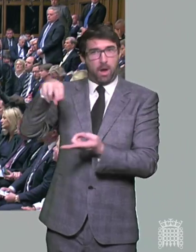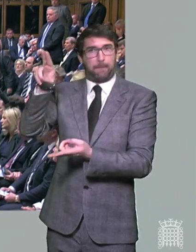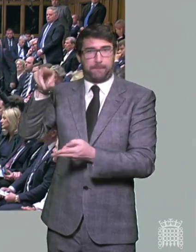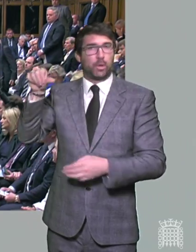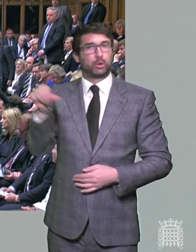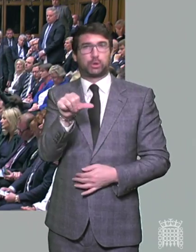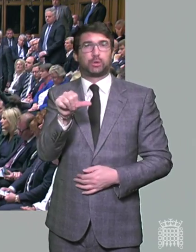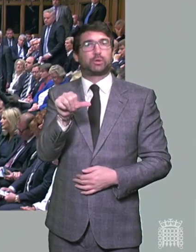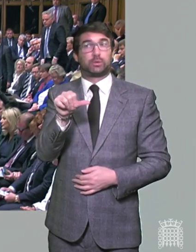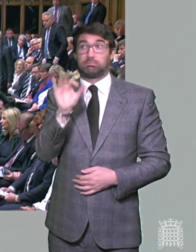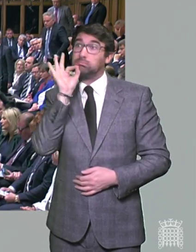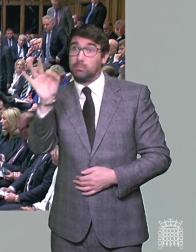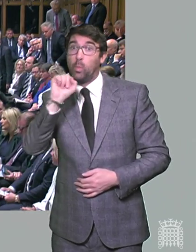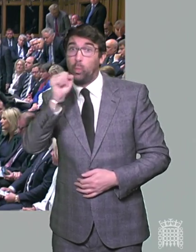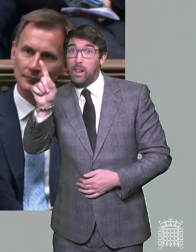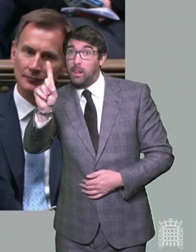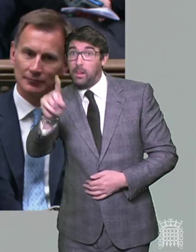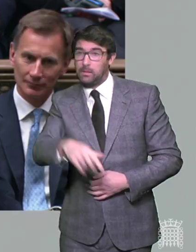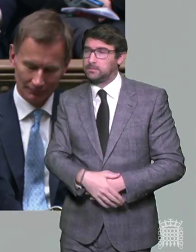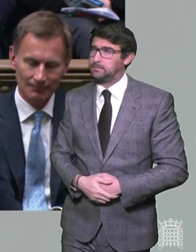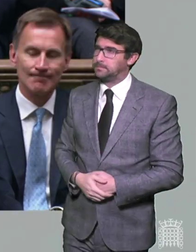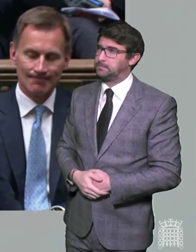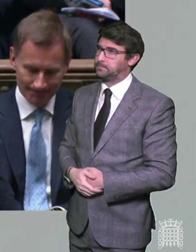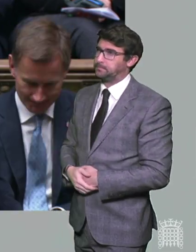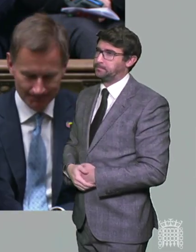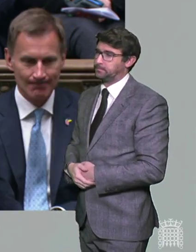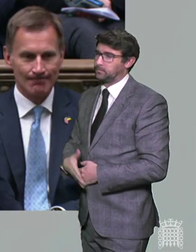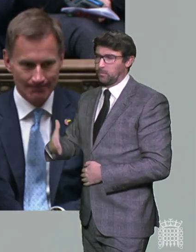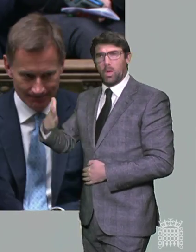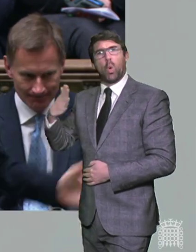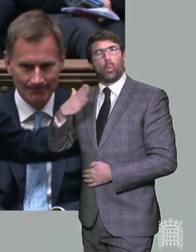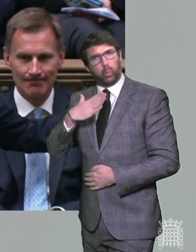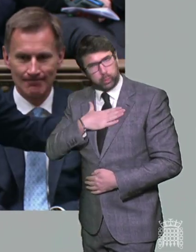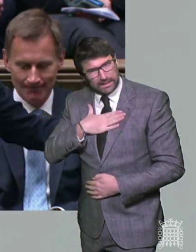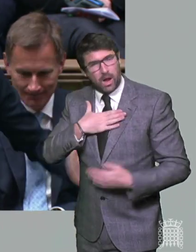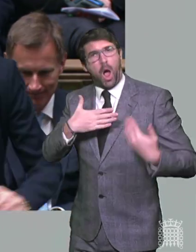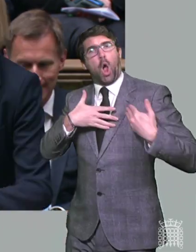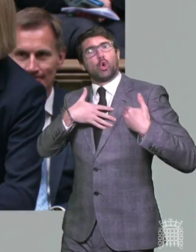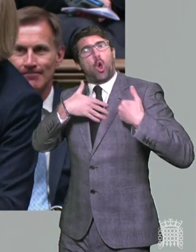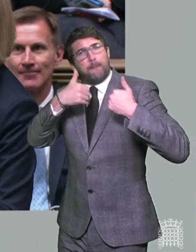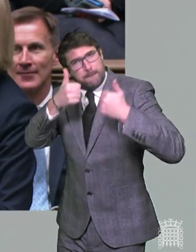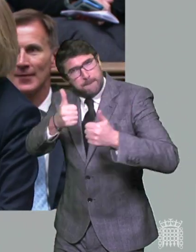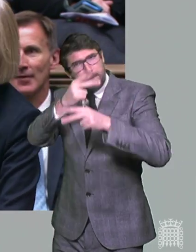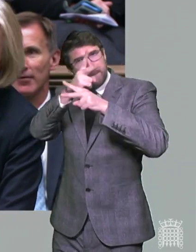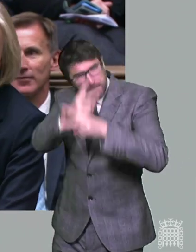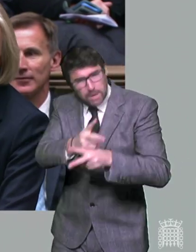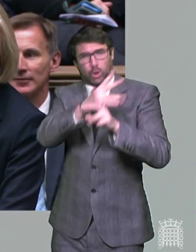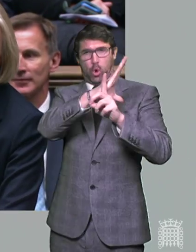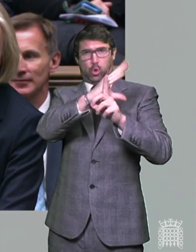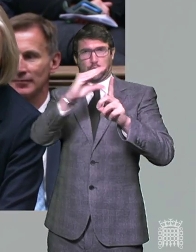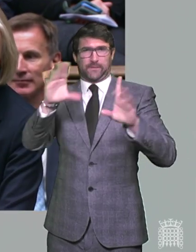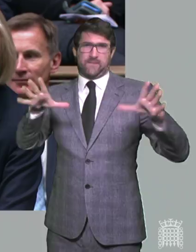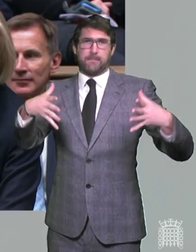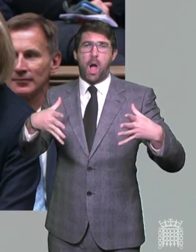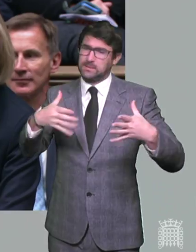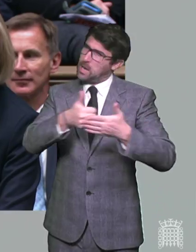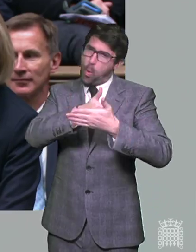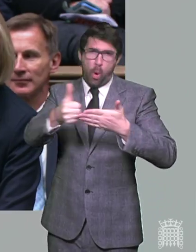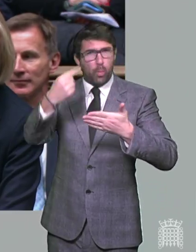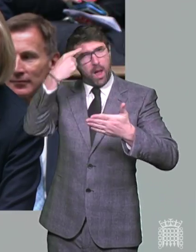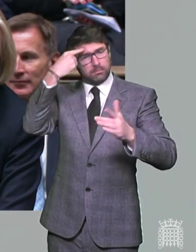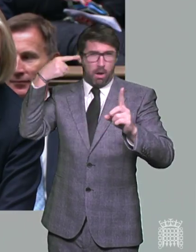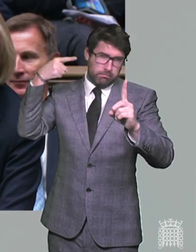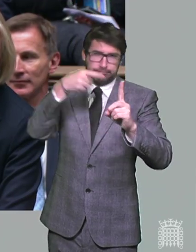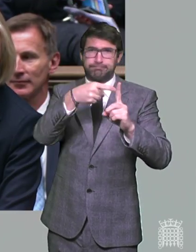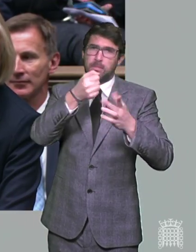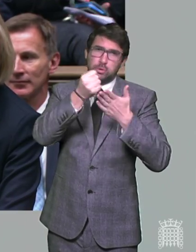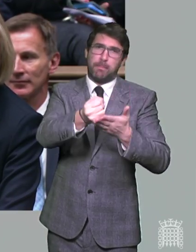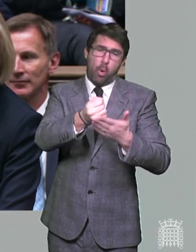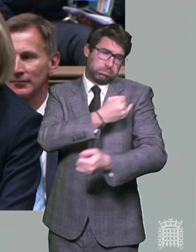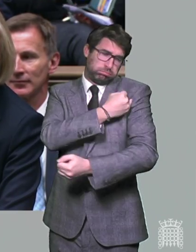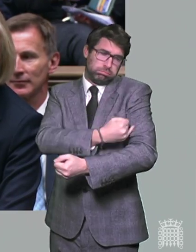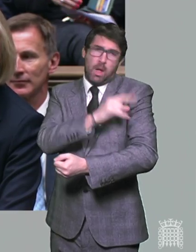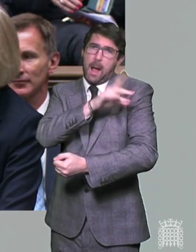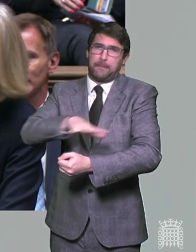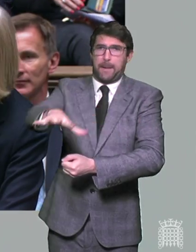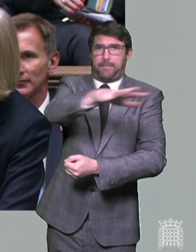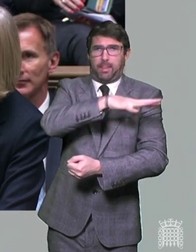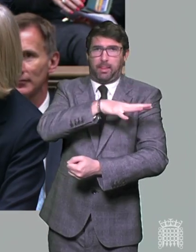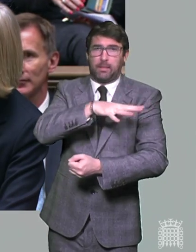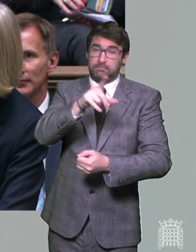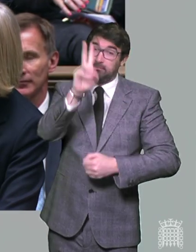We are compassionate Conservatives. We will always work to protect the most vulnerable, and that is what we did with the energy price guarantee.